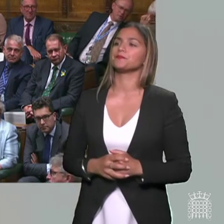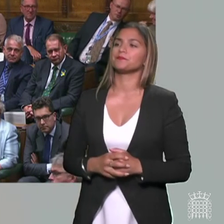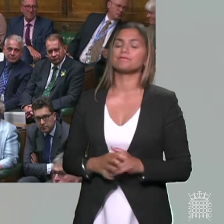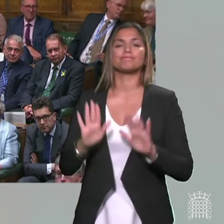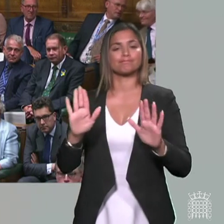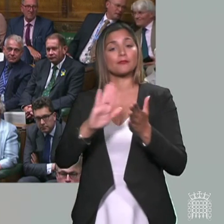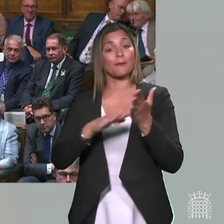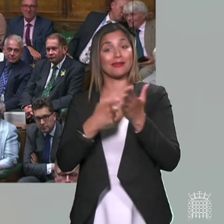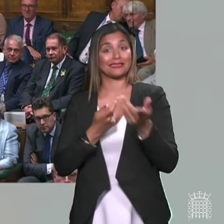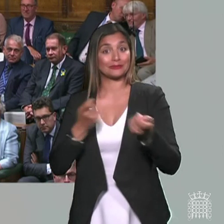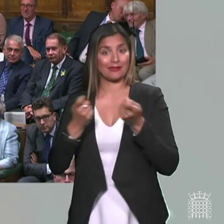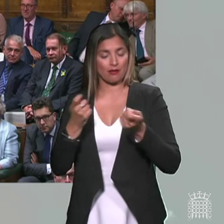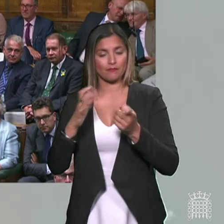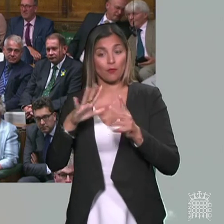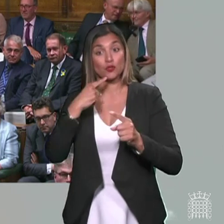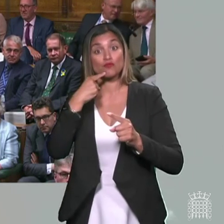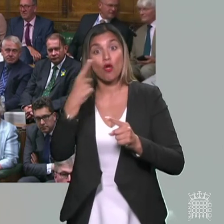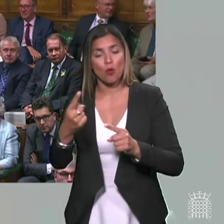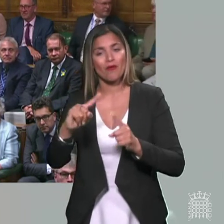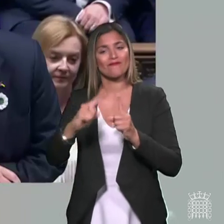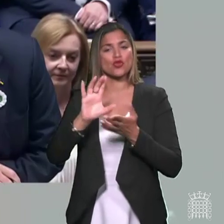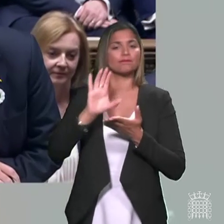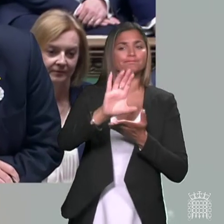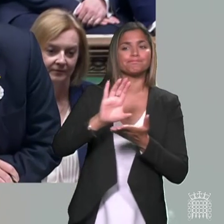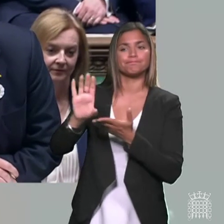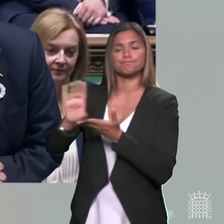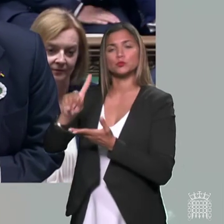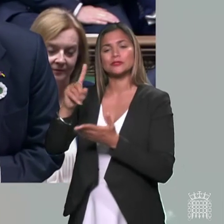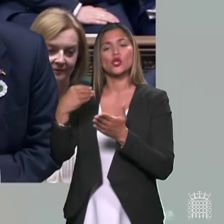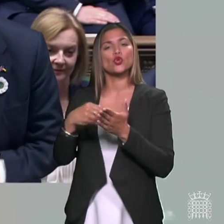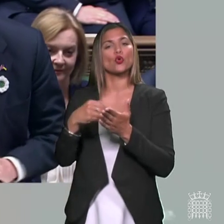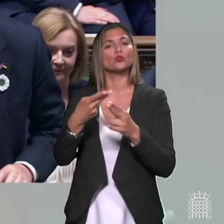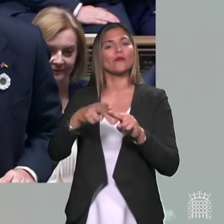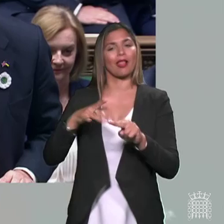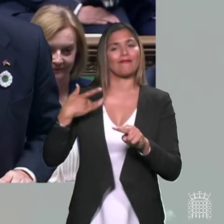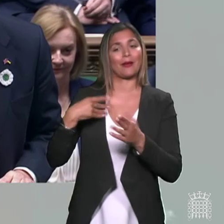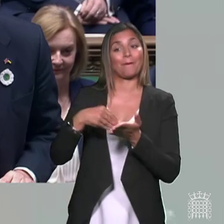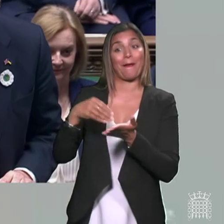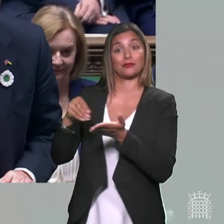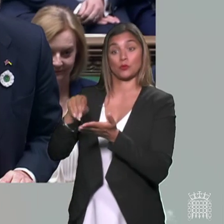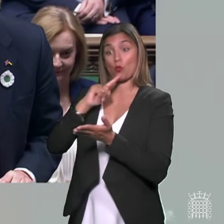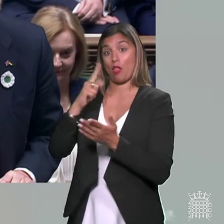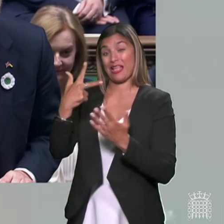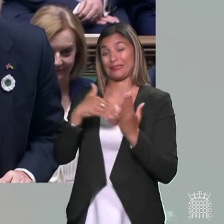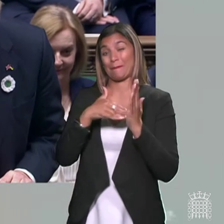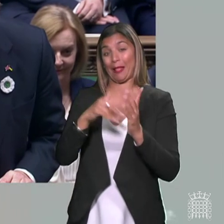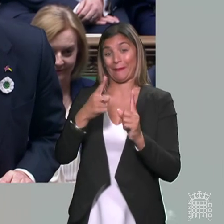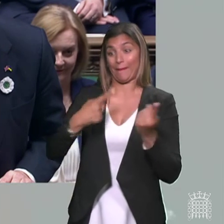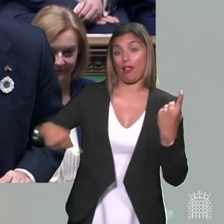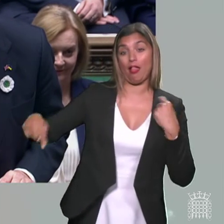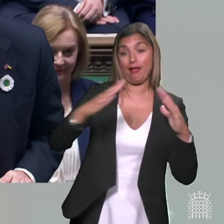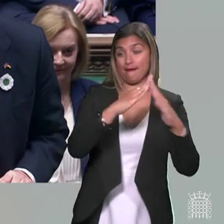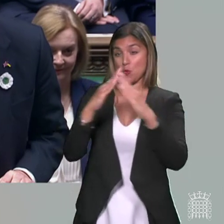From tomorrow, the first instalment of the cost of living payment will start landing in the bank accounts of 8 million households across the country.